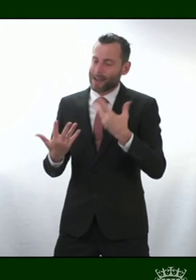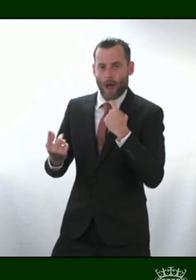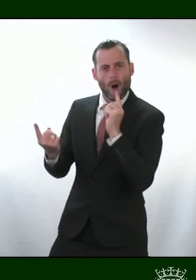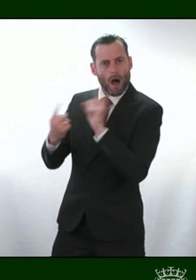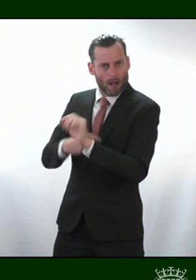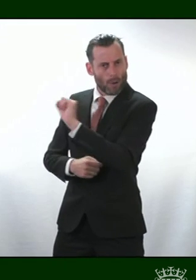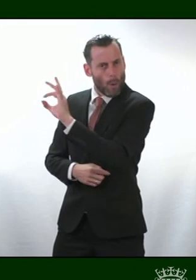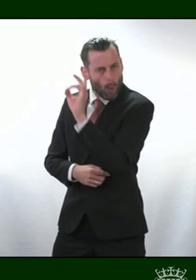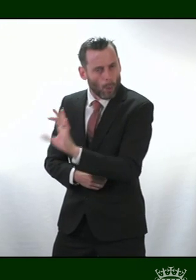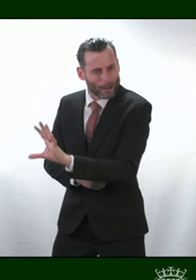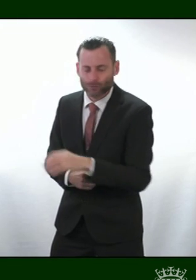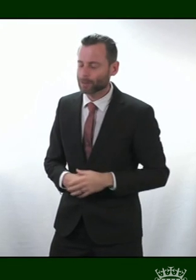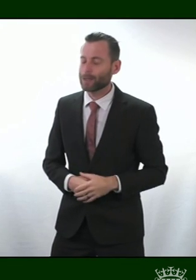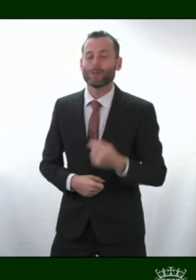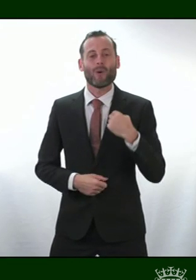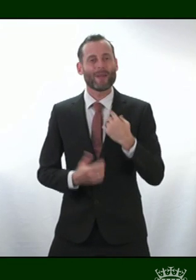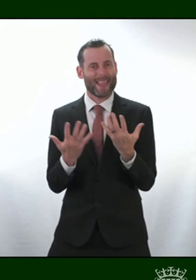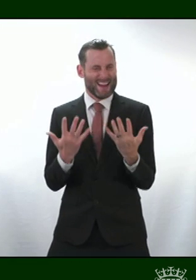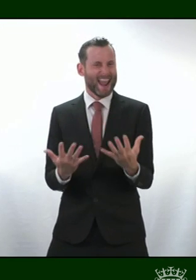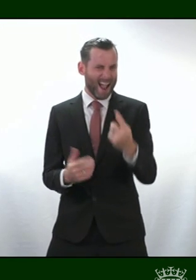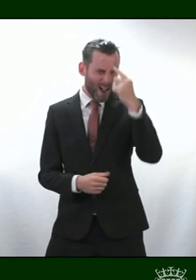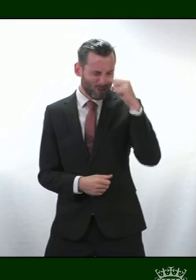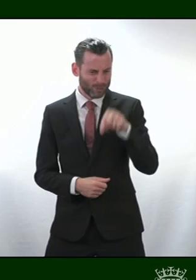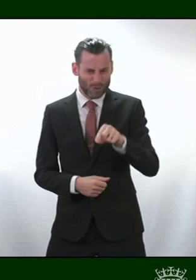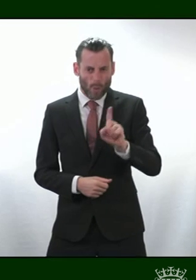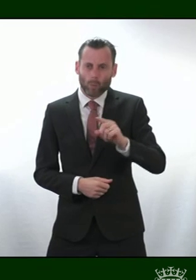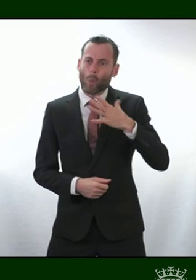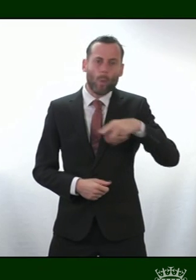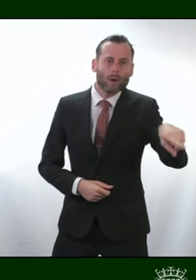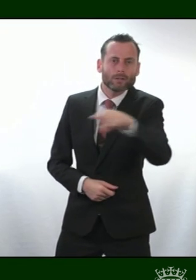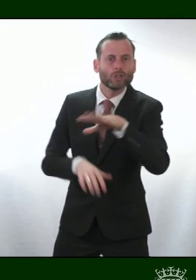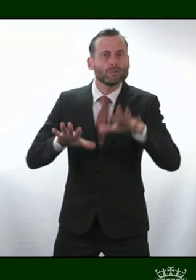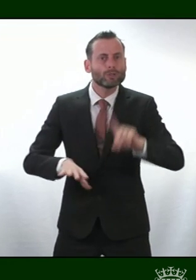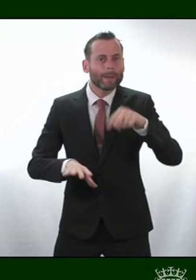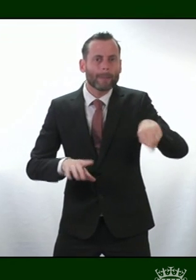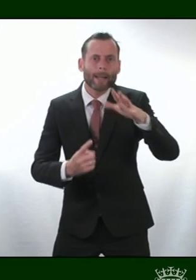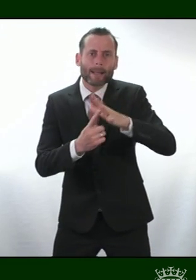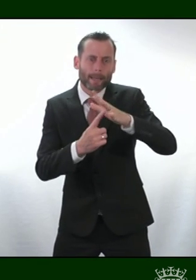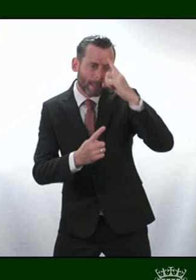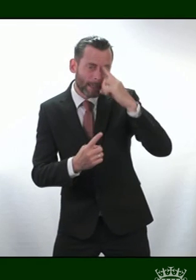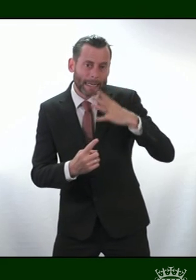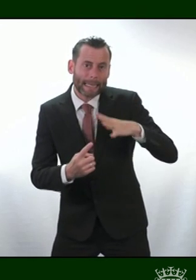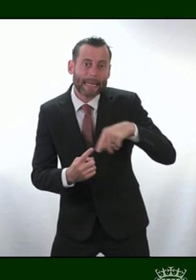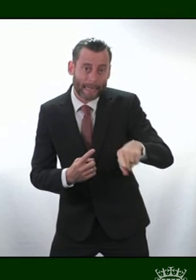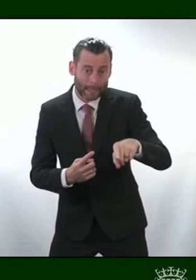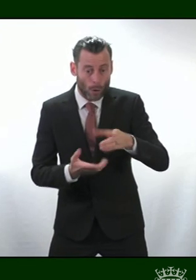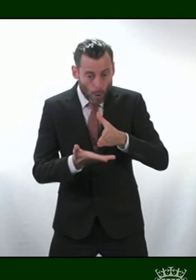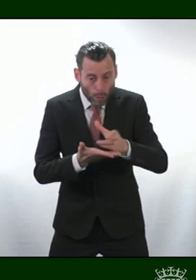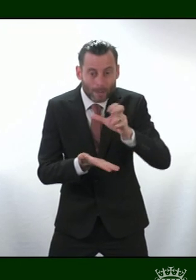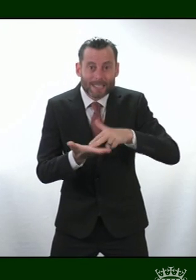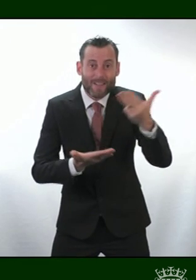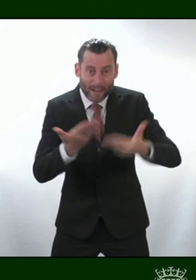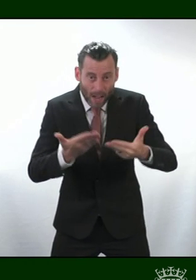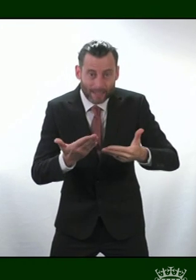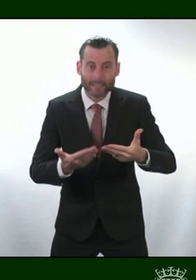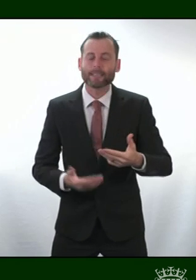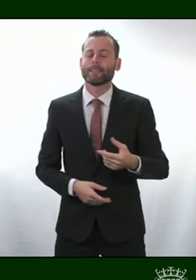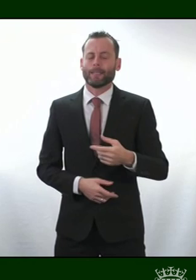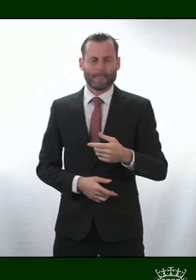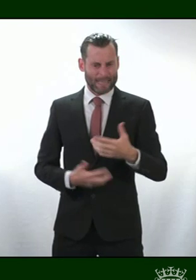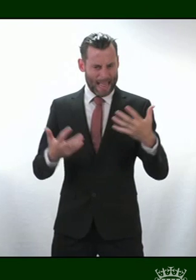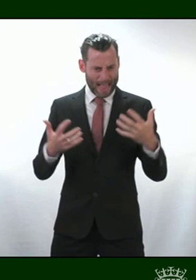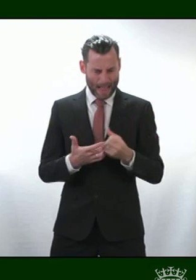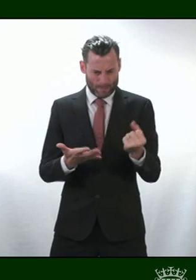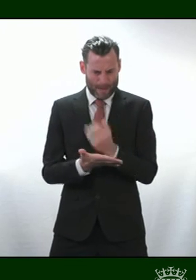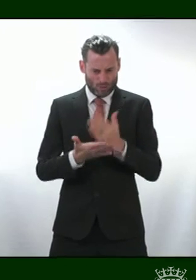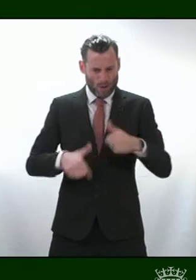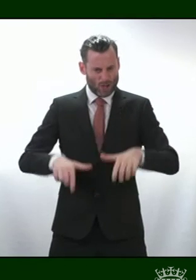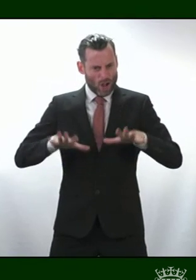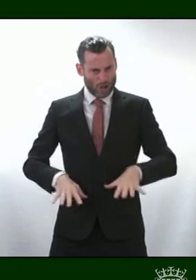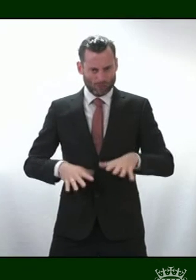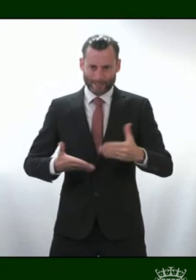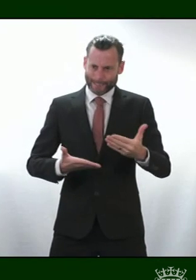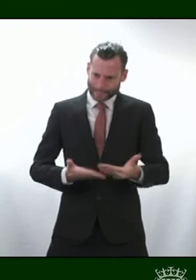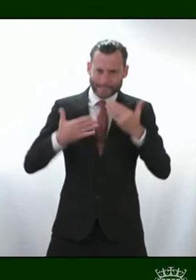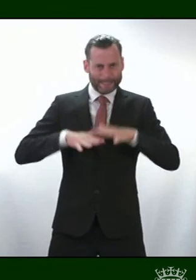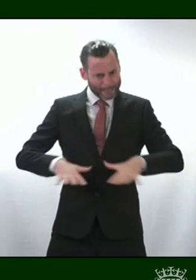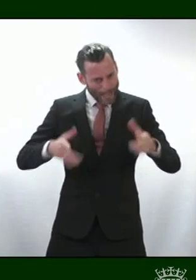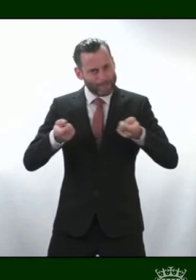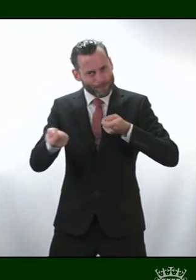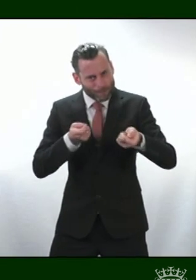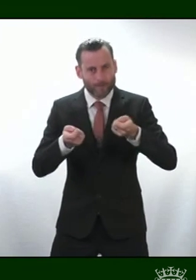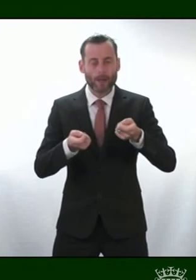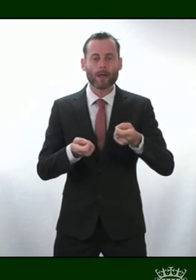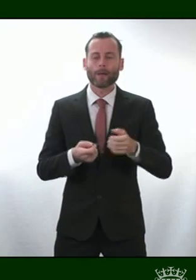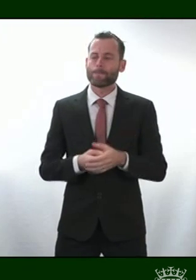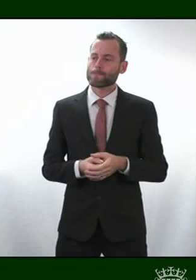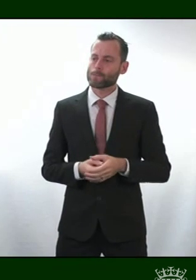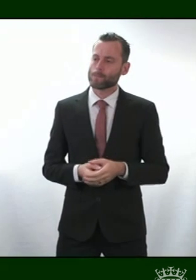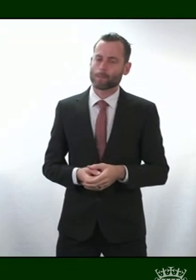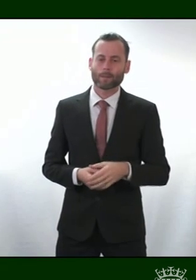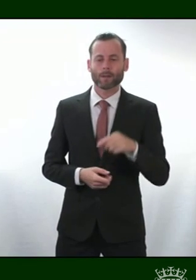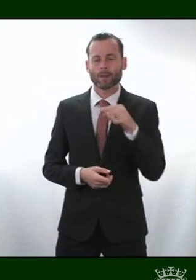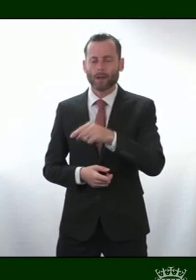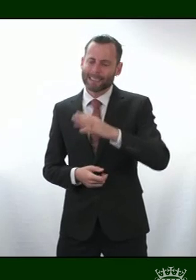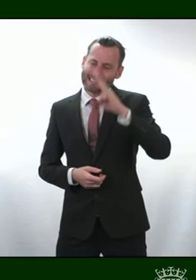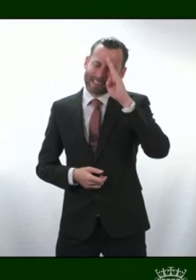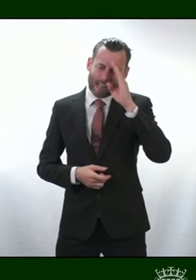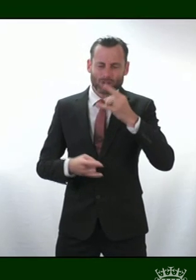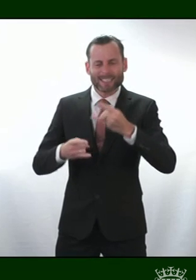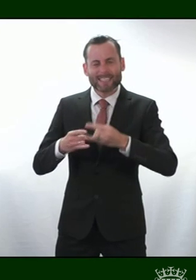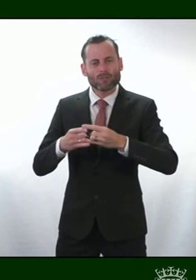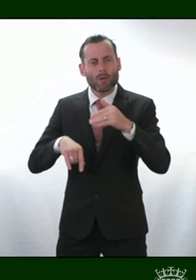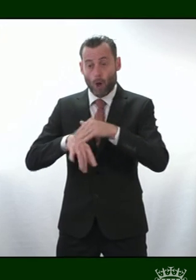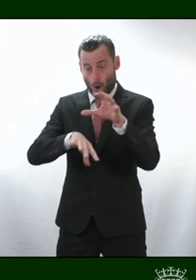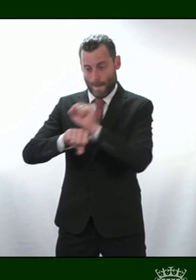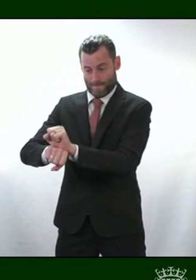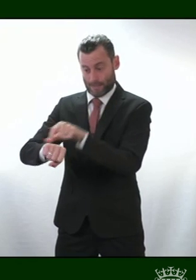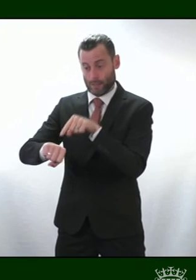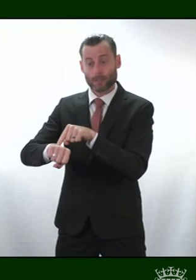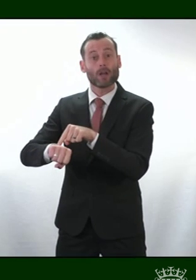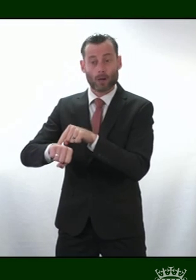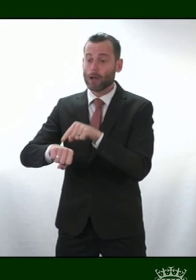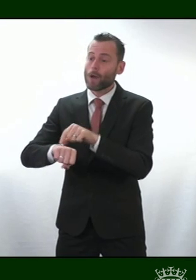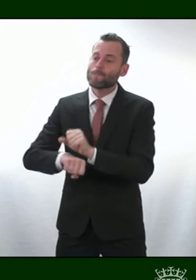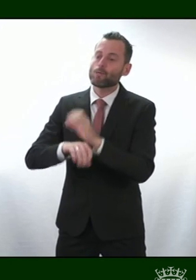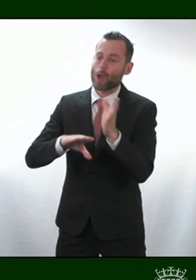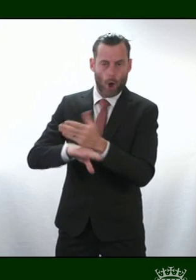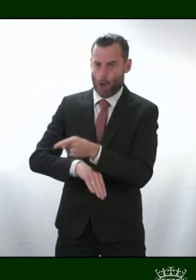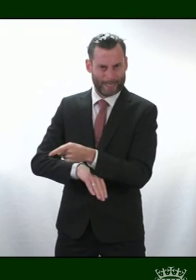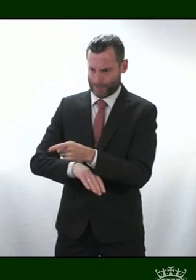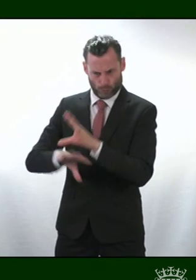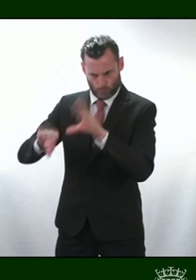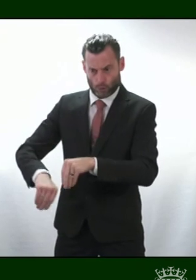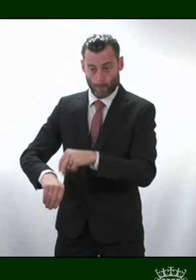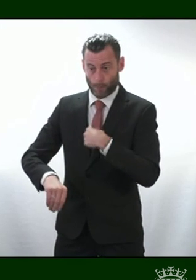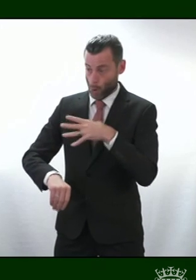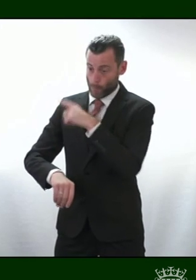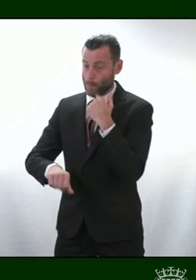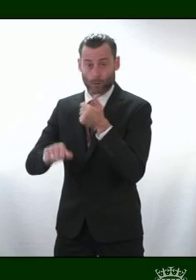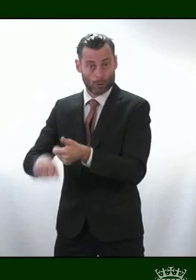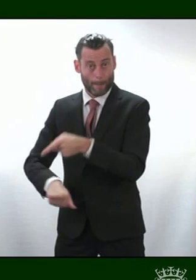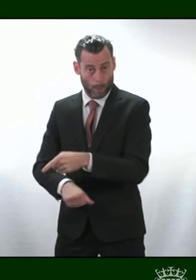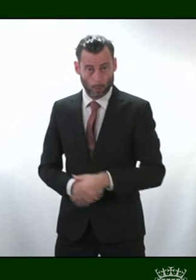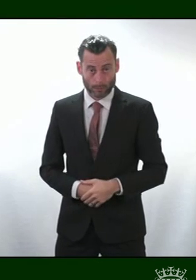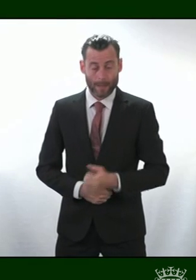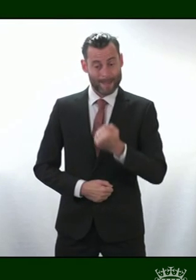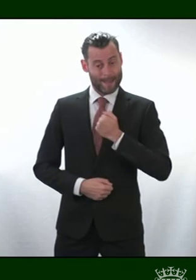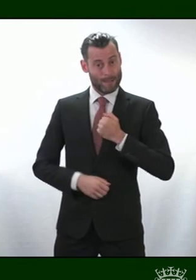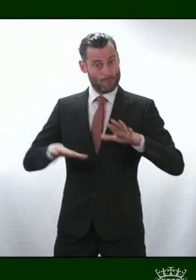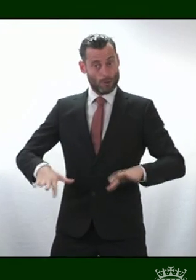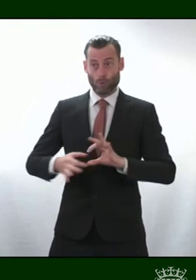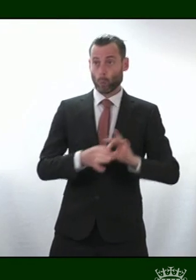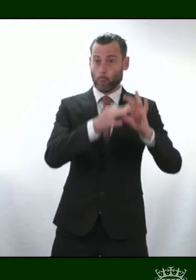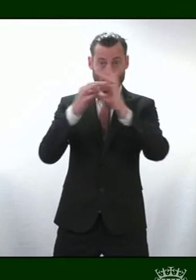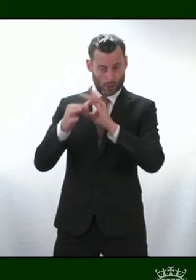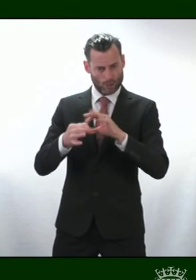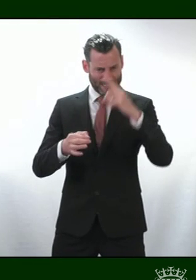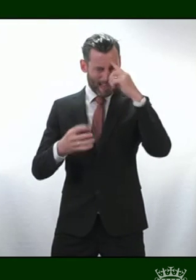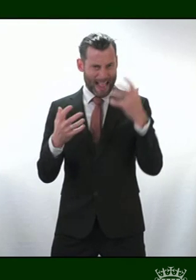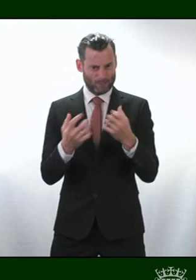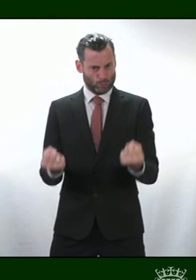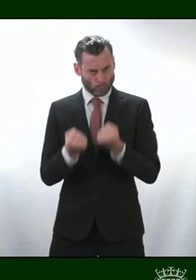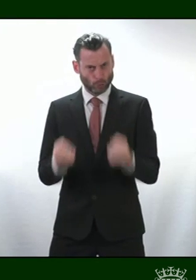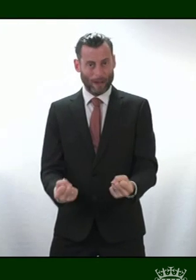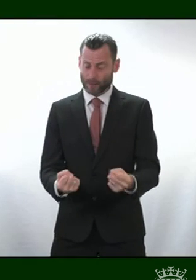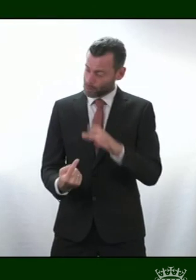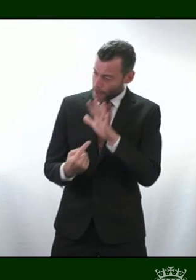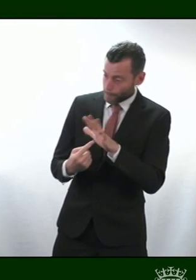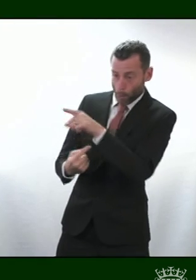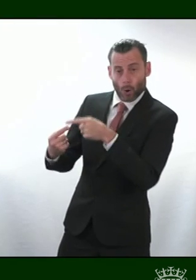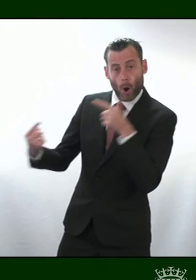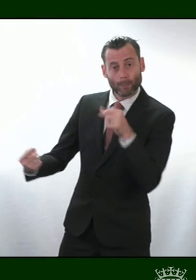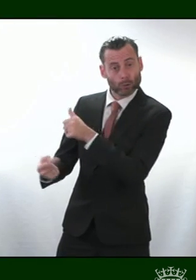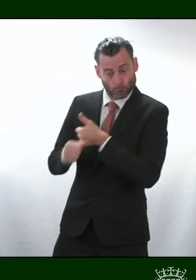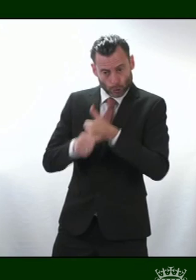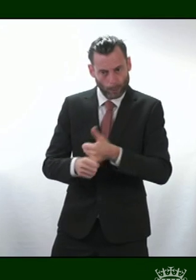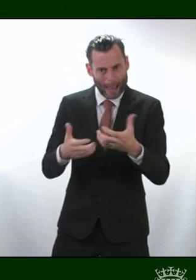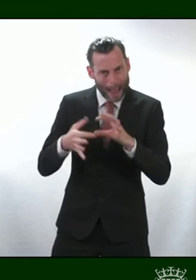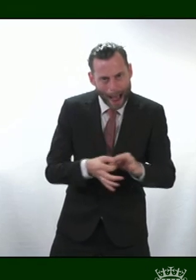We are getting on with delivering on the priorities of the British people: getting us through this covid crisis; delivering on making our country safer, bringing forward measures to stop the early release of dangerous sexual and violent offenders, which I hope she will support; strengthening our Union, which in principle Opposition Front Benchers should support; and building more